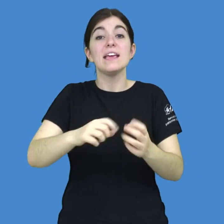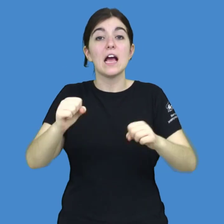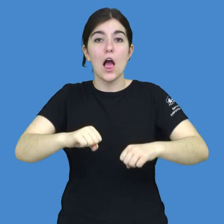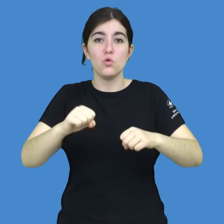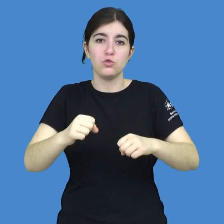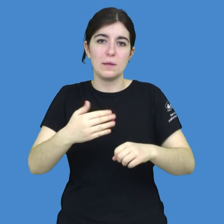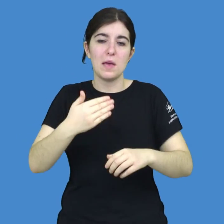mayor